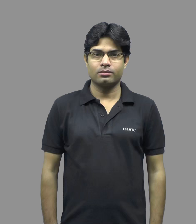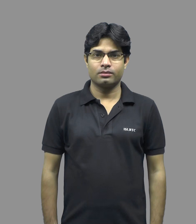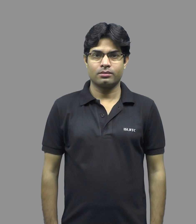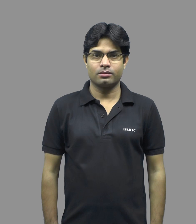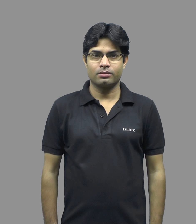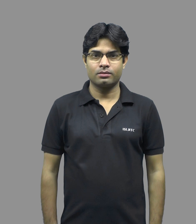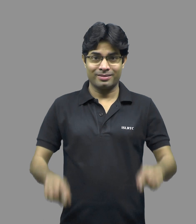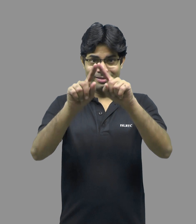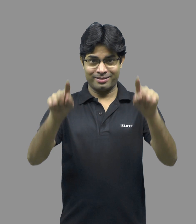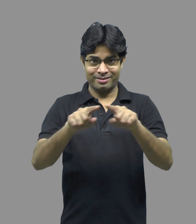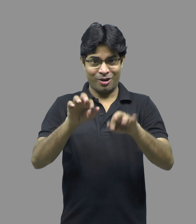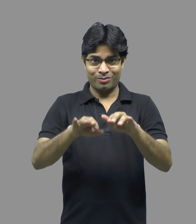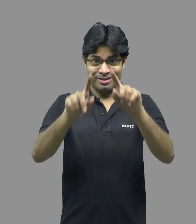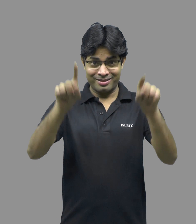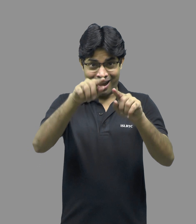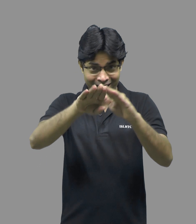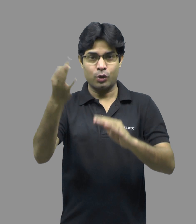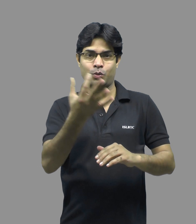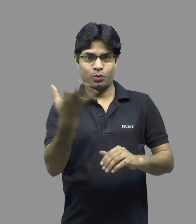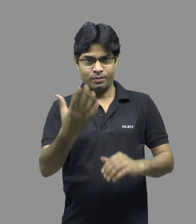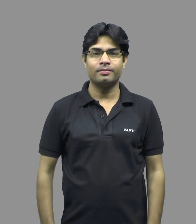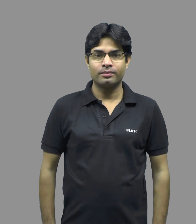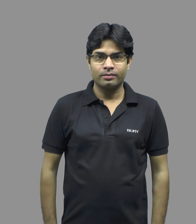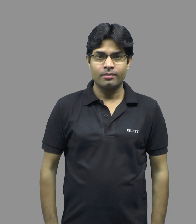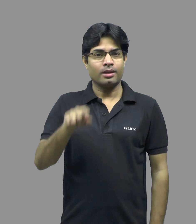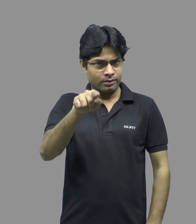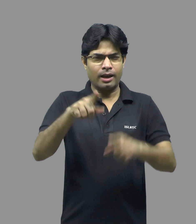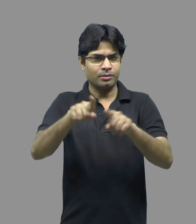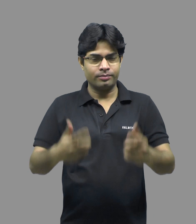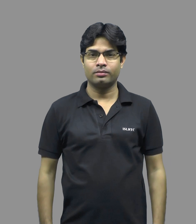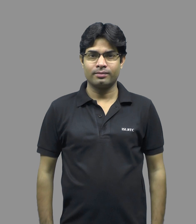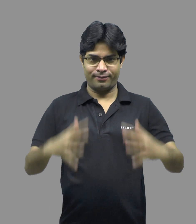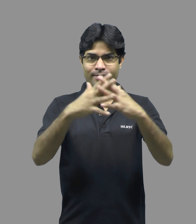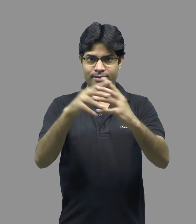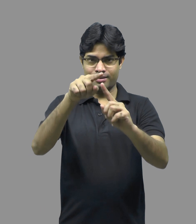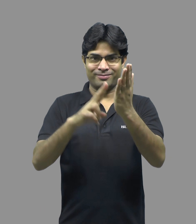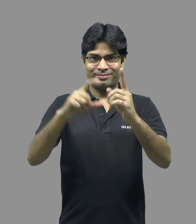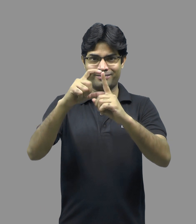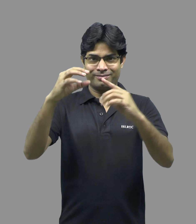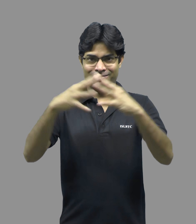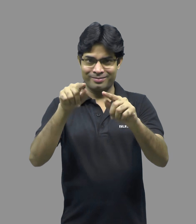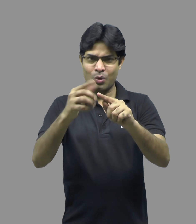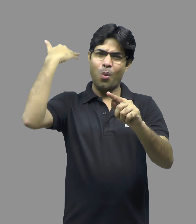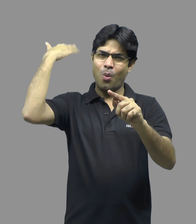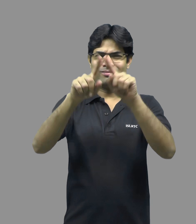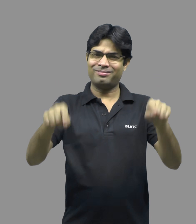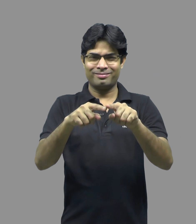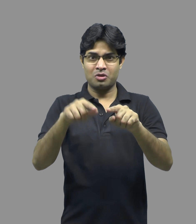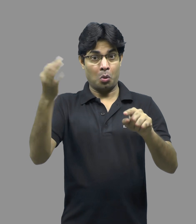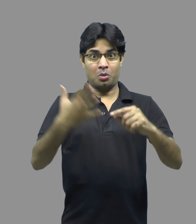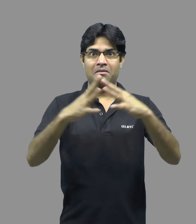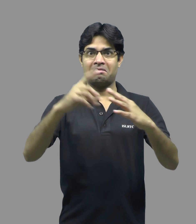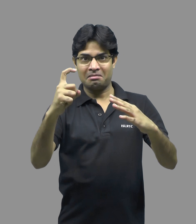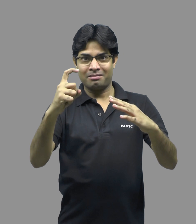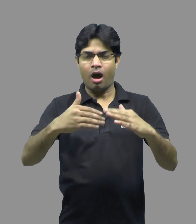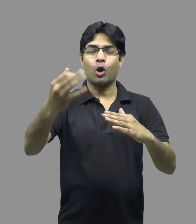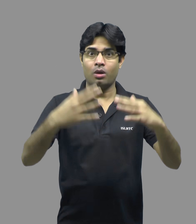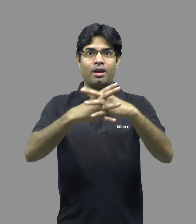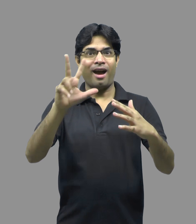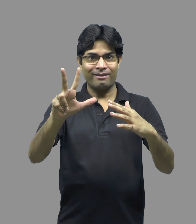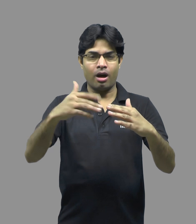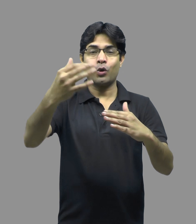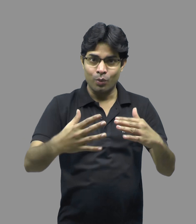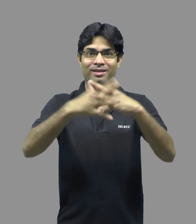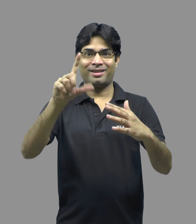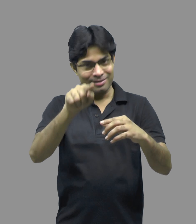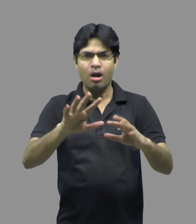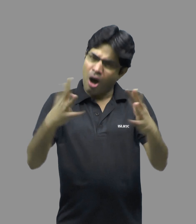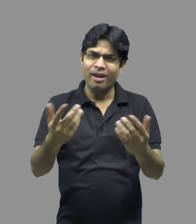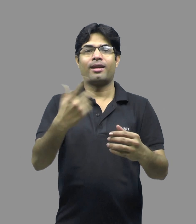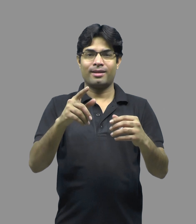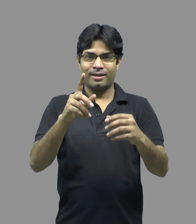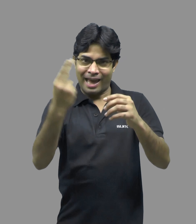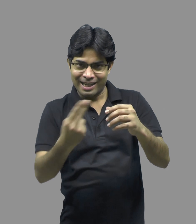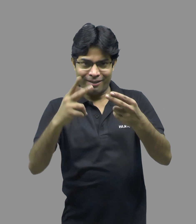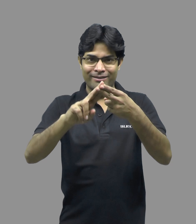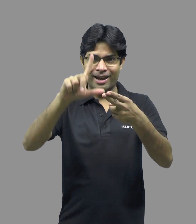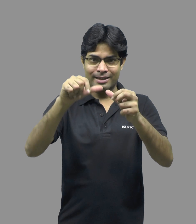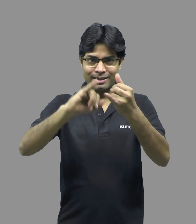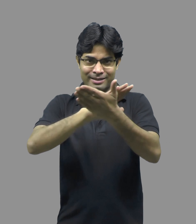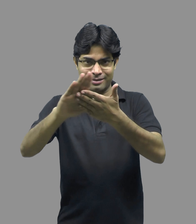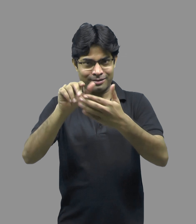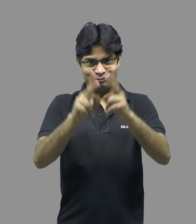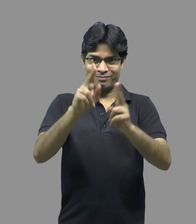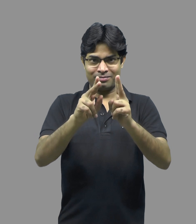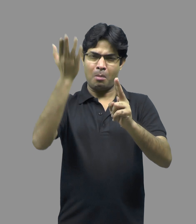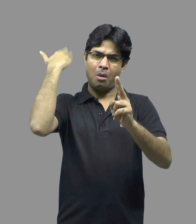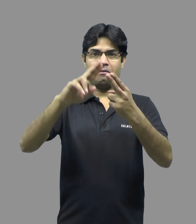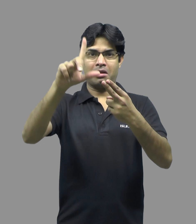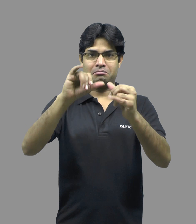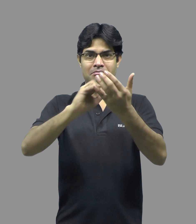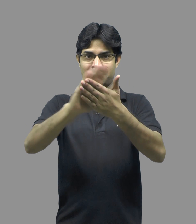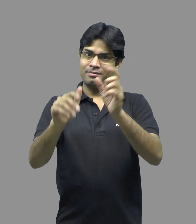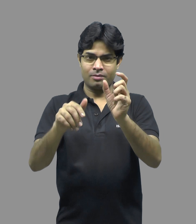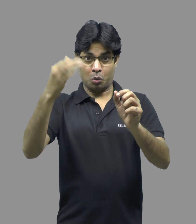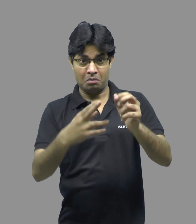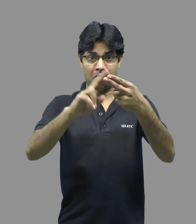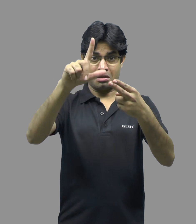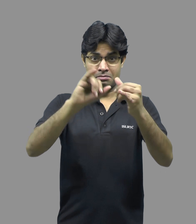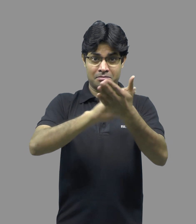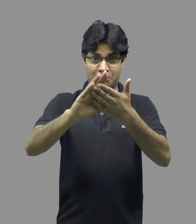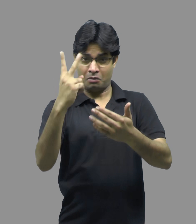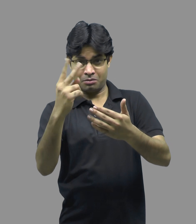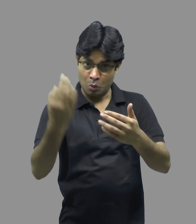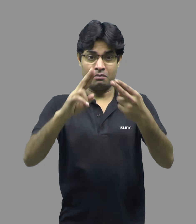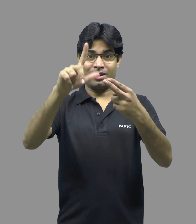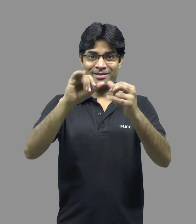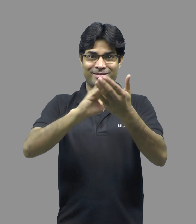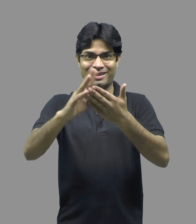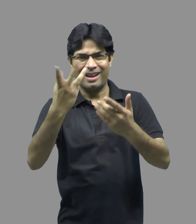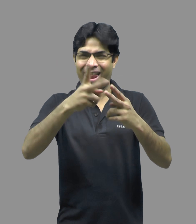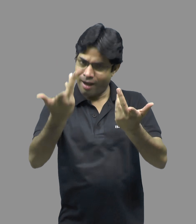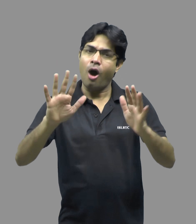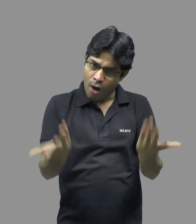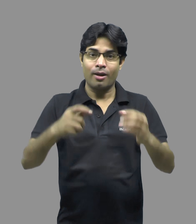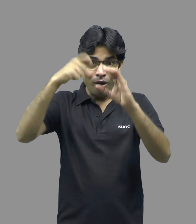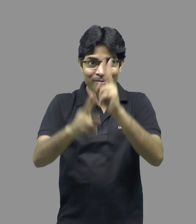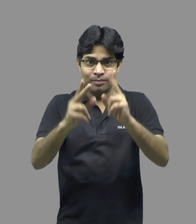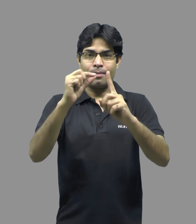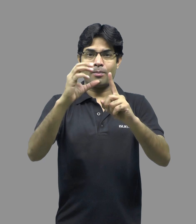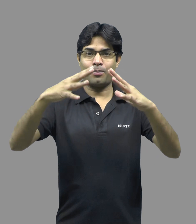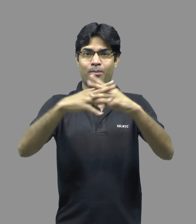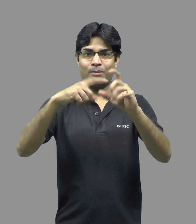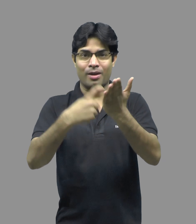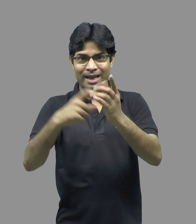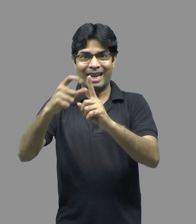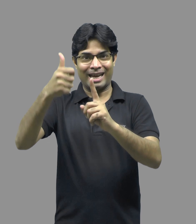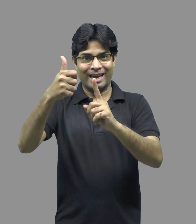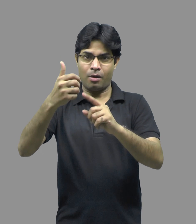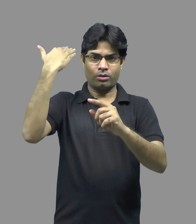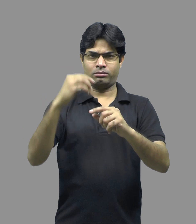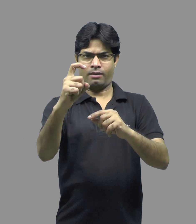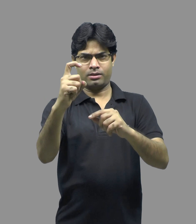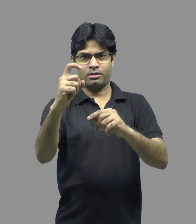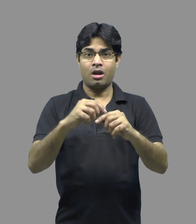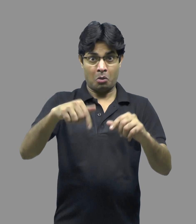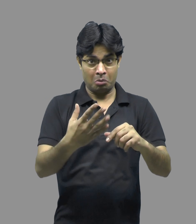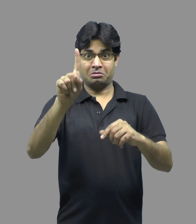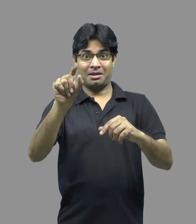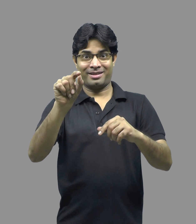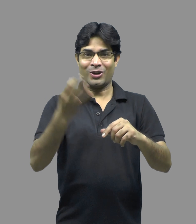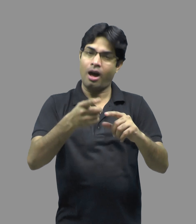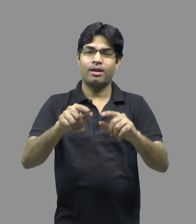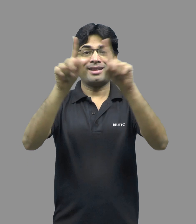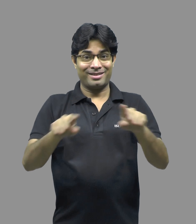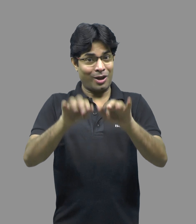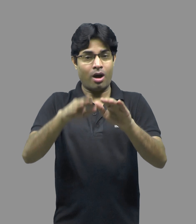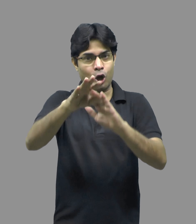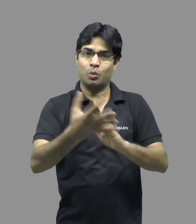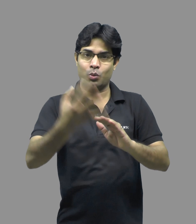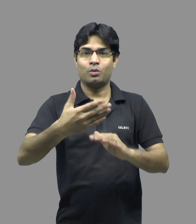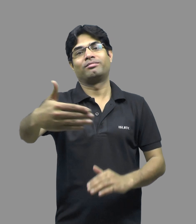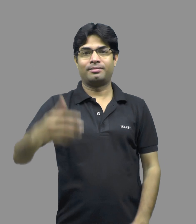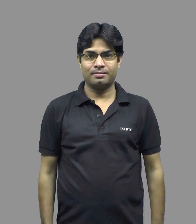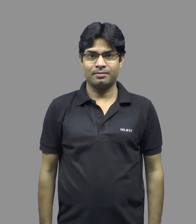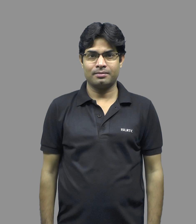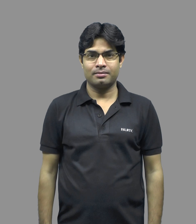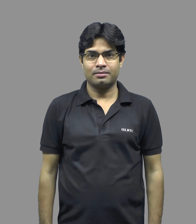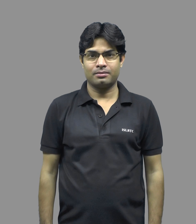Version